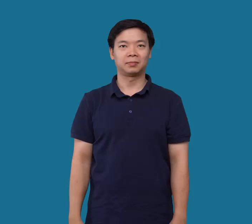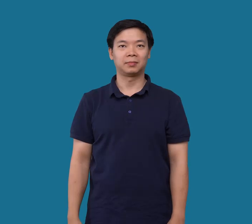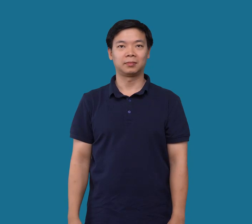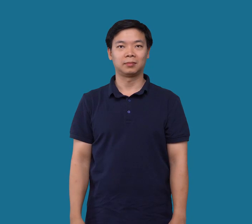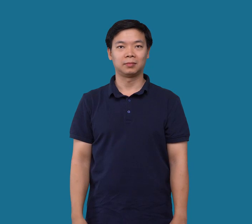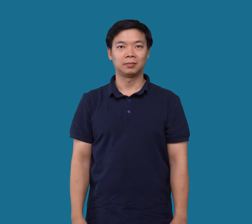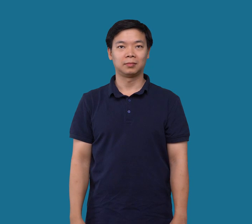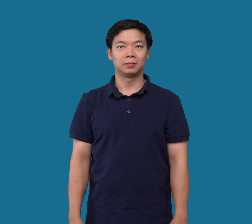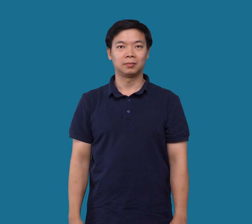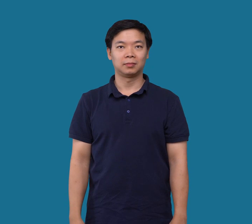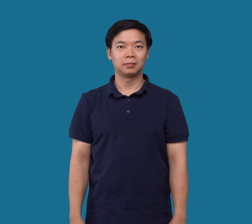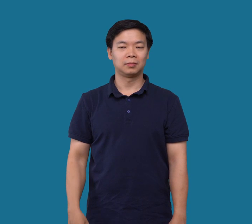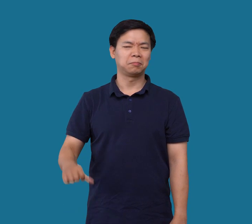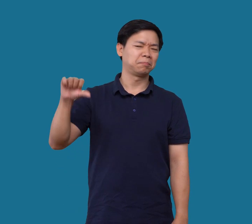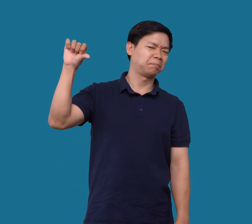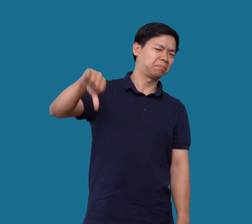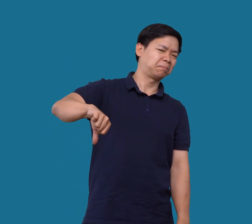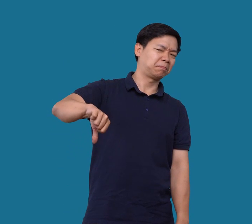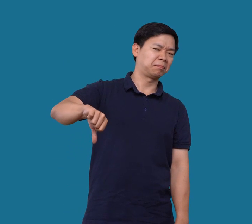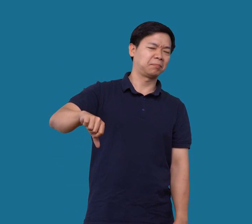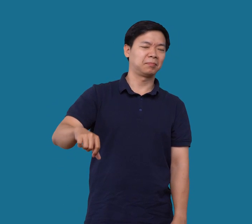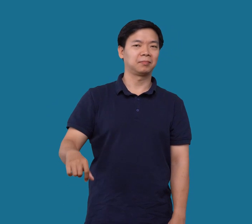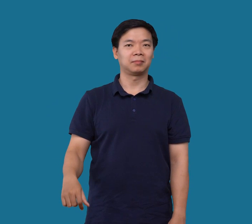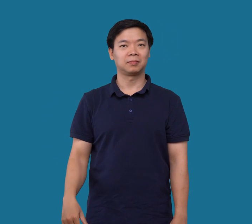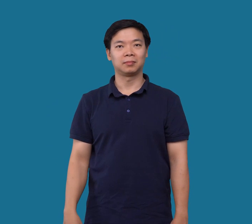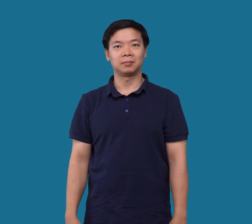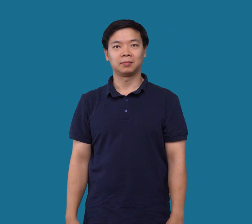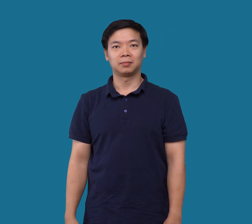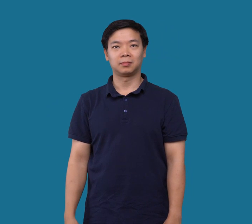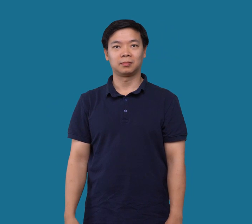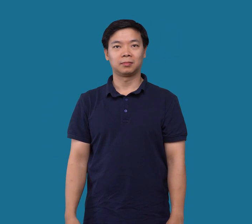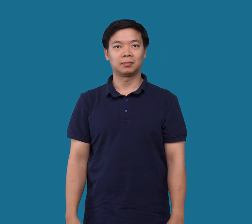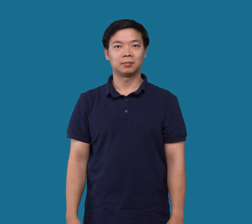kém